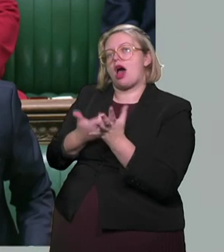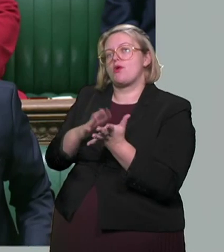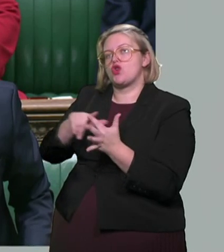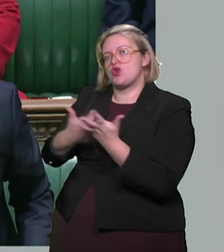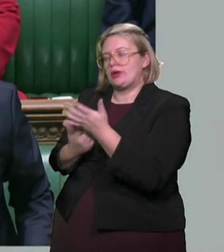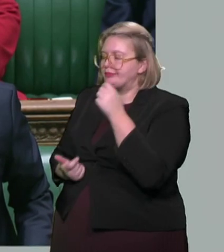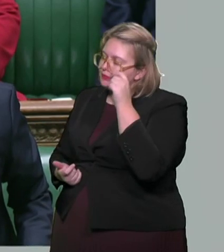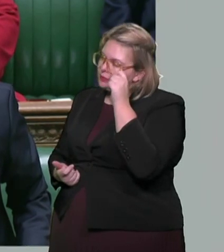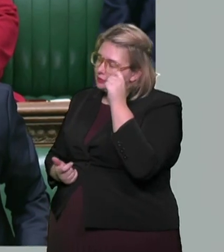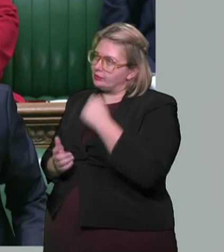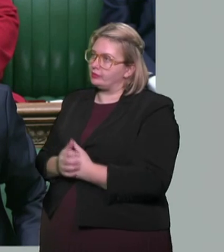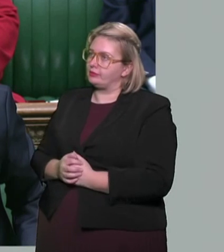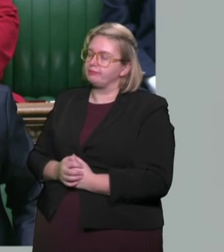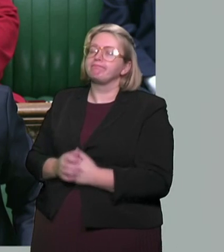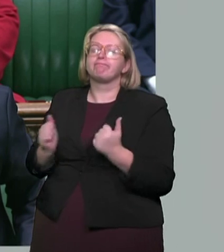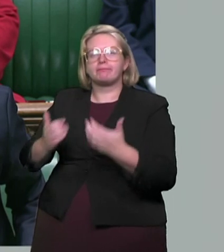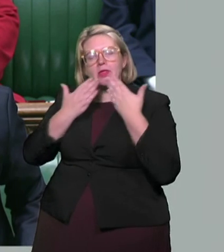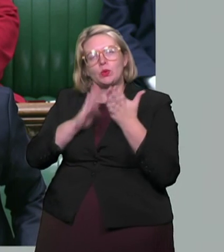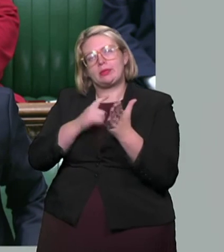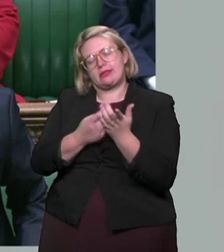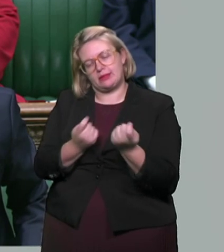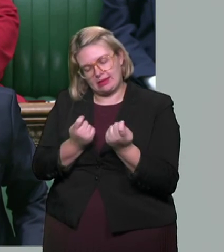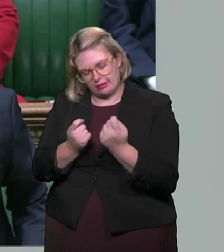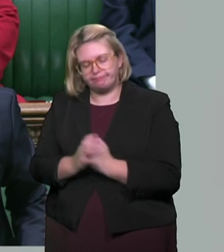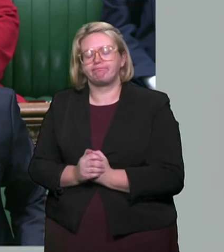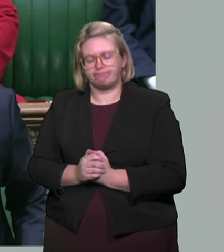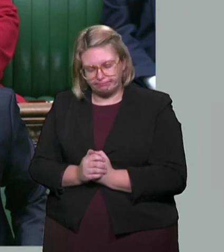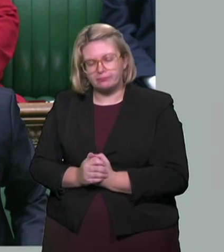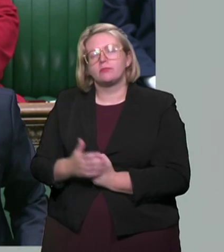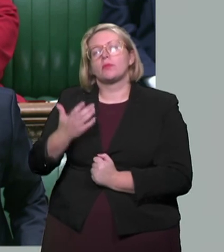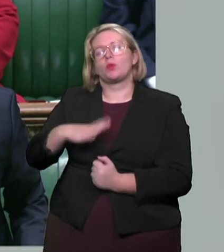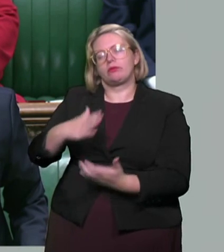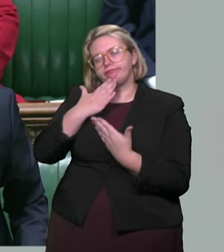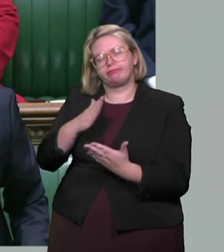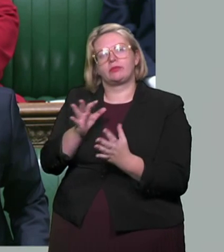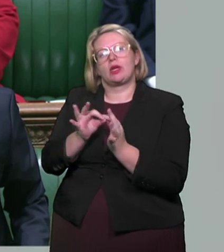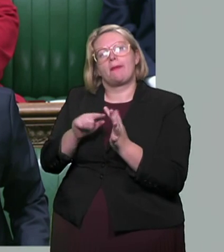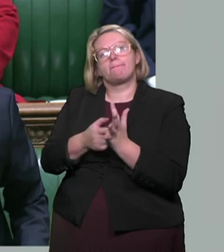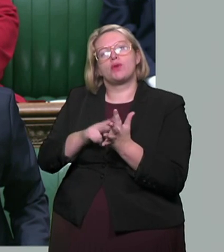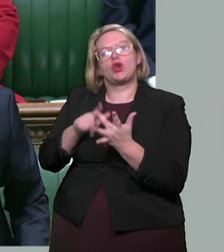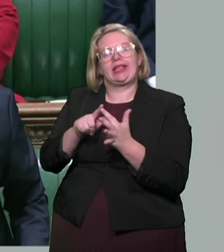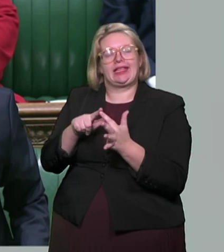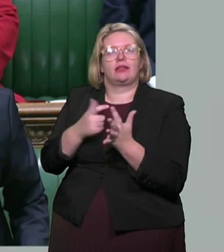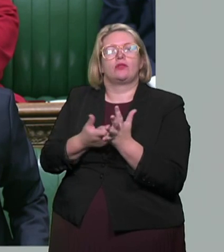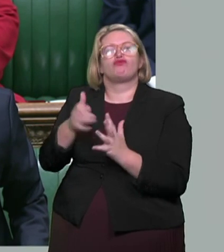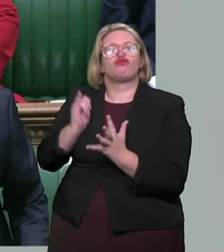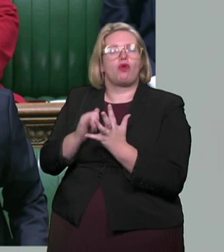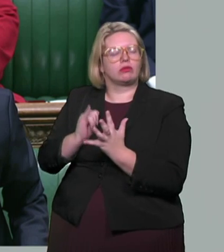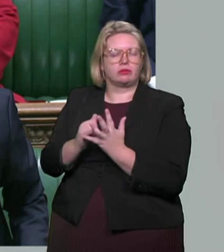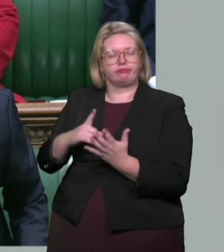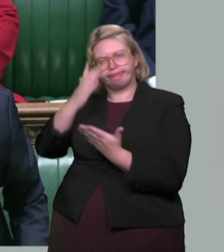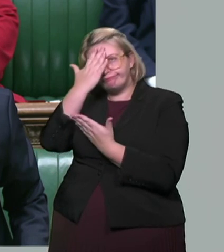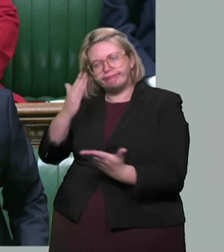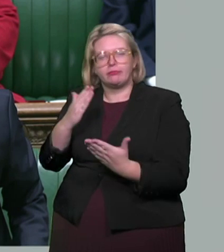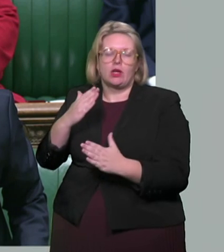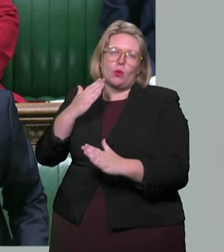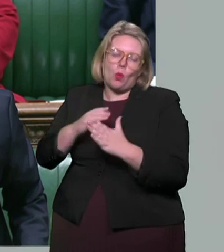Can I pay tribute to Ernie Ross, a formidable campaigner who served this place and his constituents with great distinction for three decades?